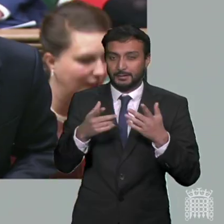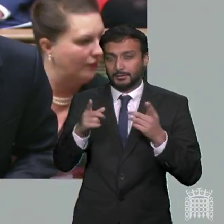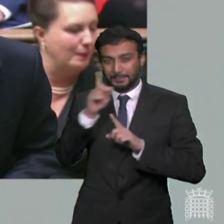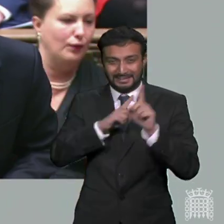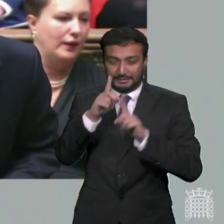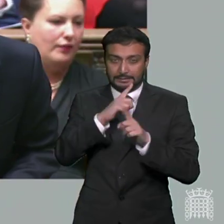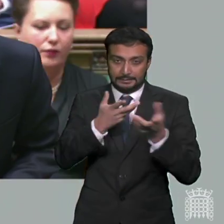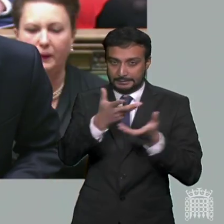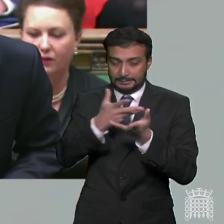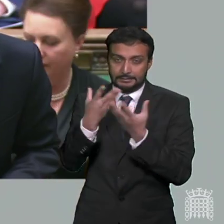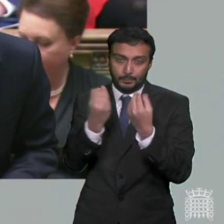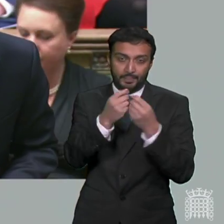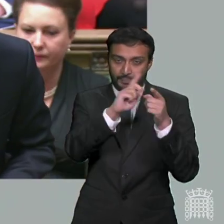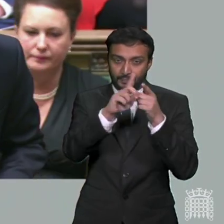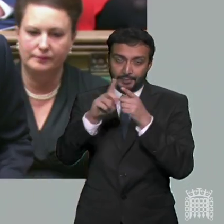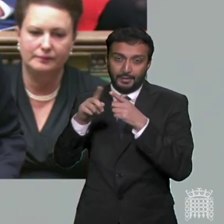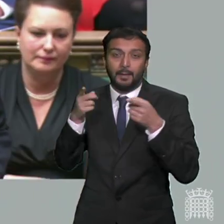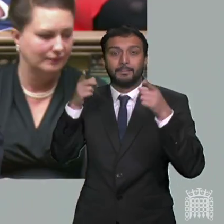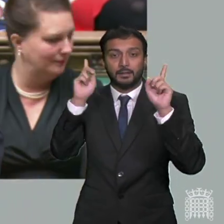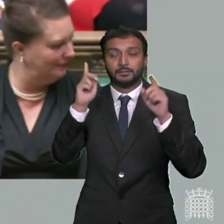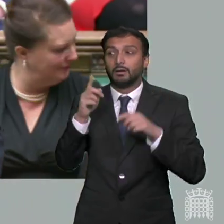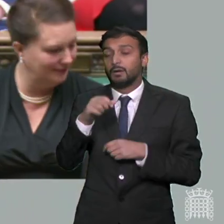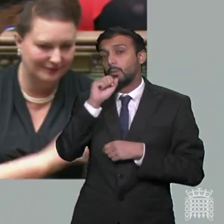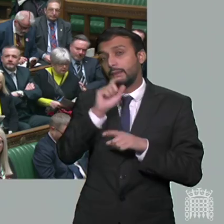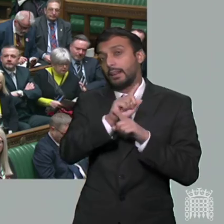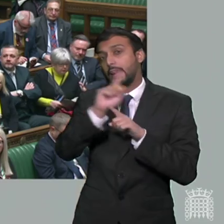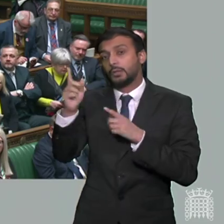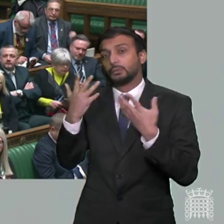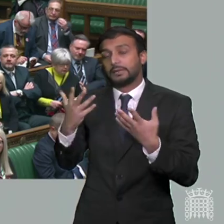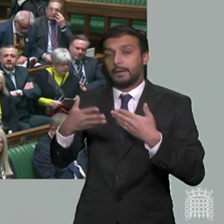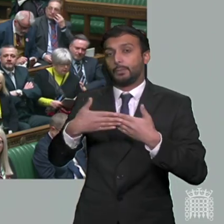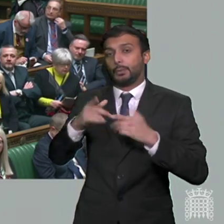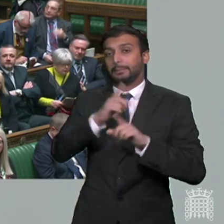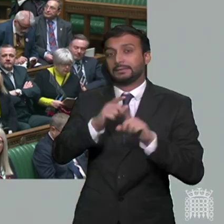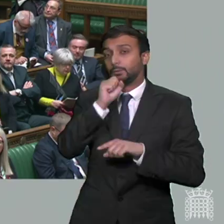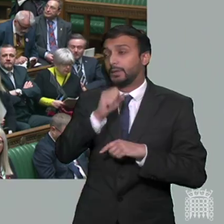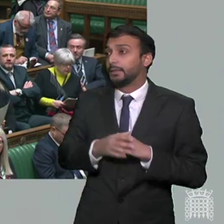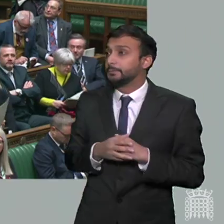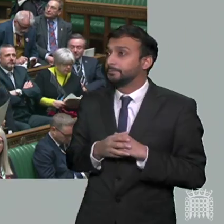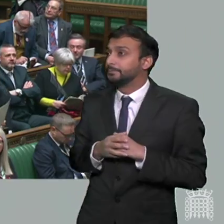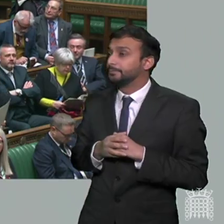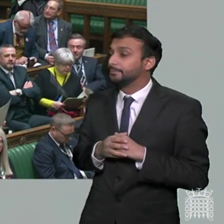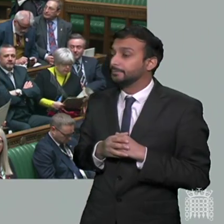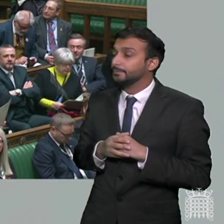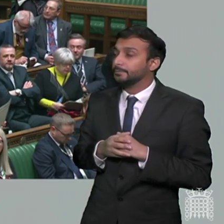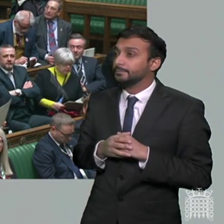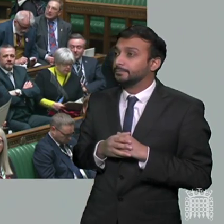In addition to my duties in this House, I shall have further such meetings later today.